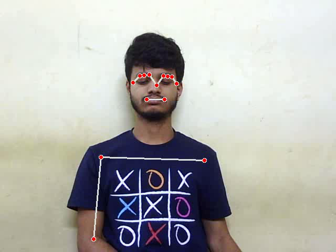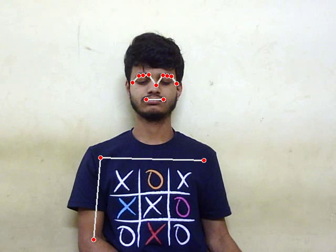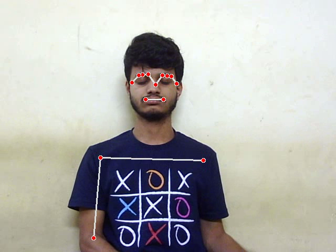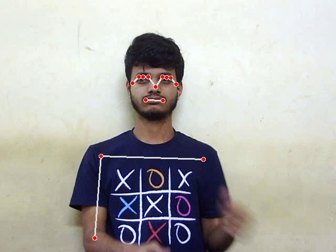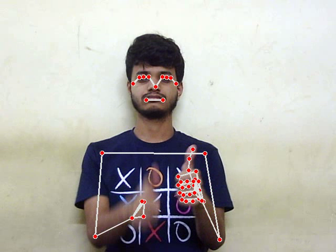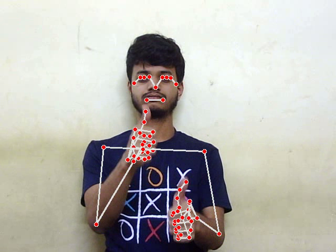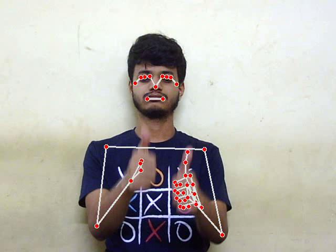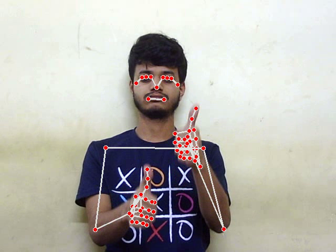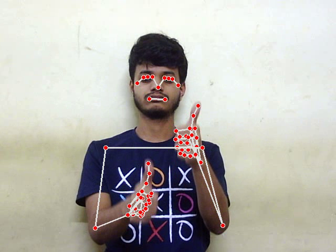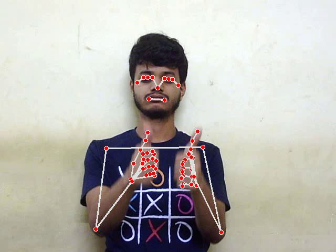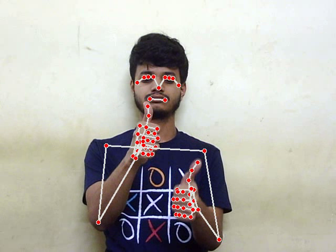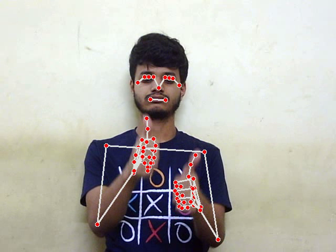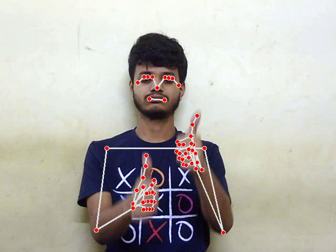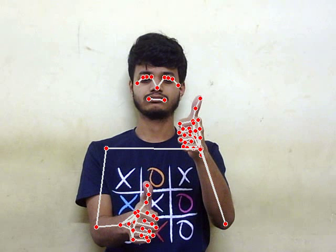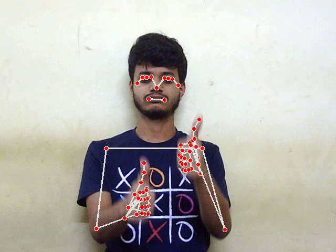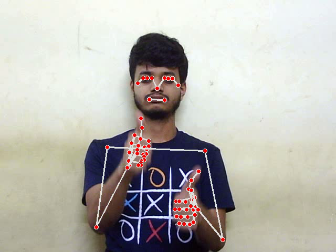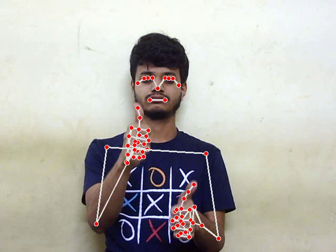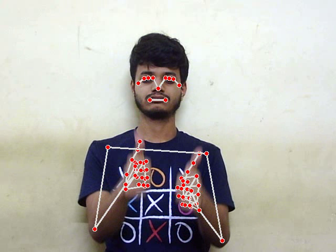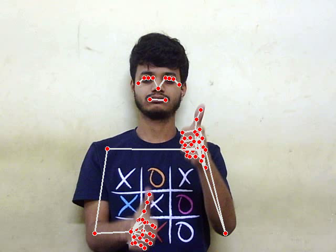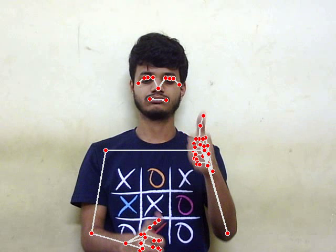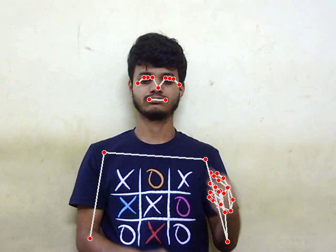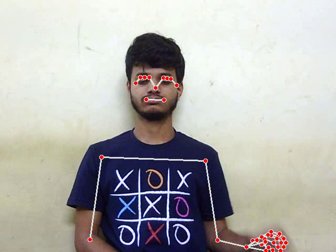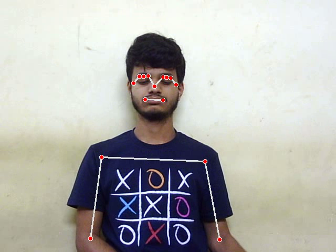which